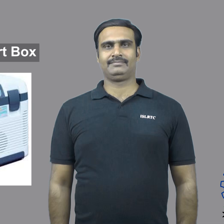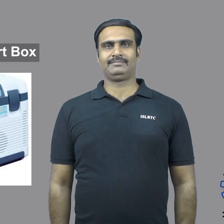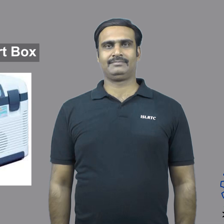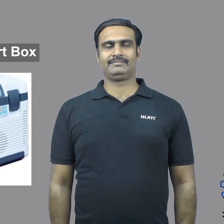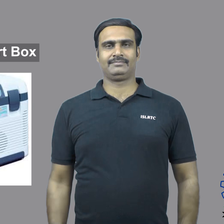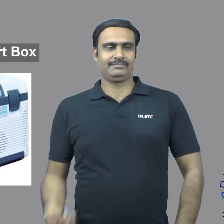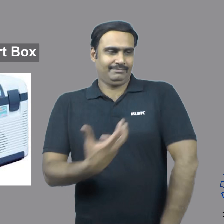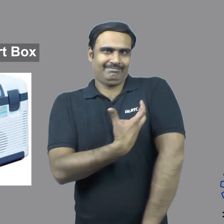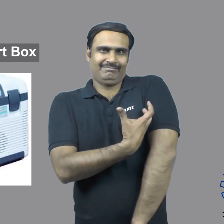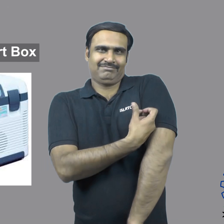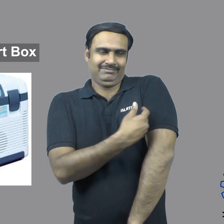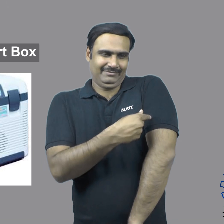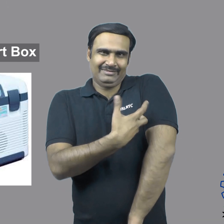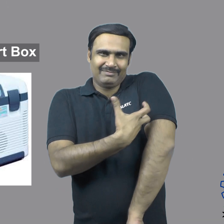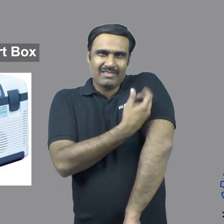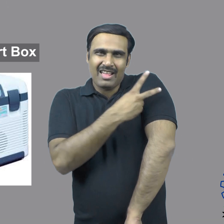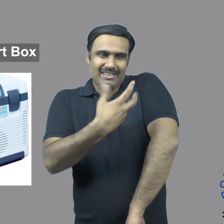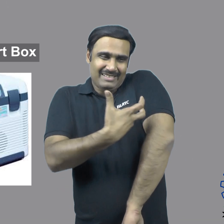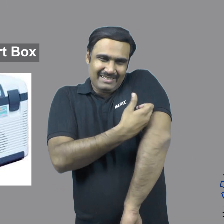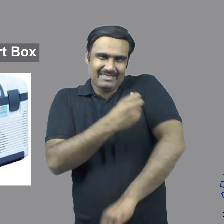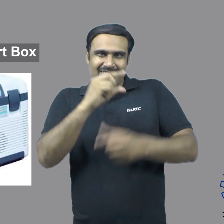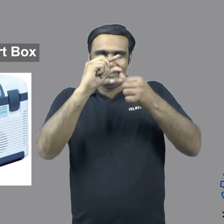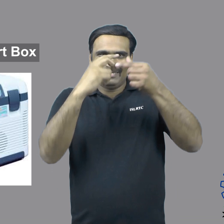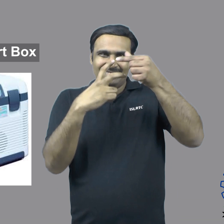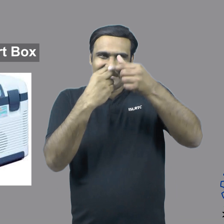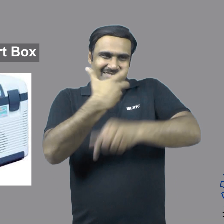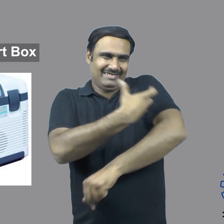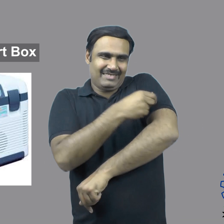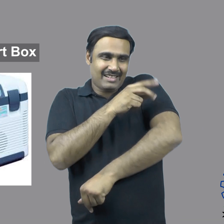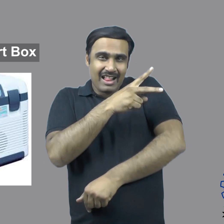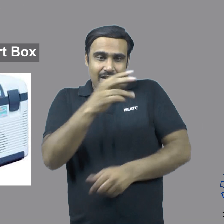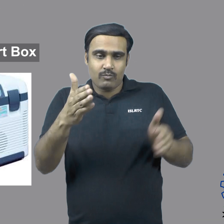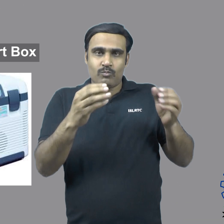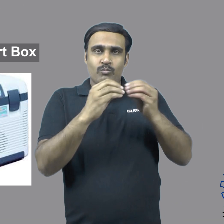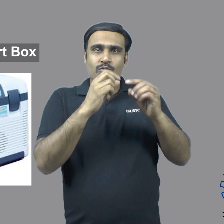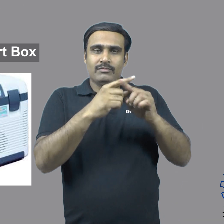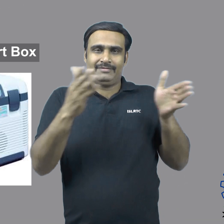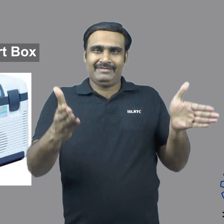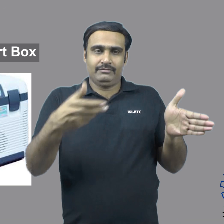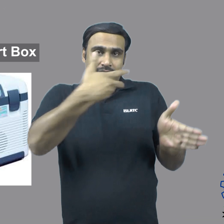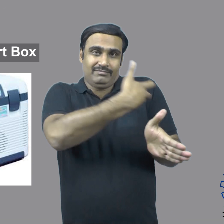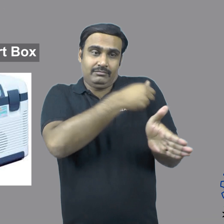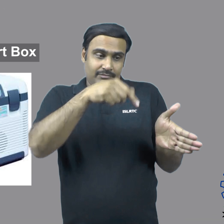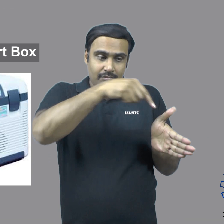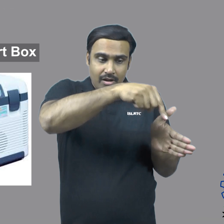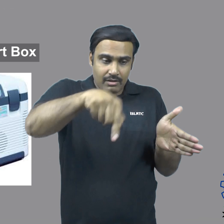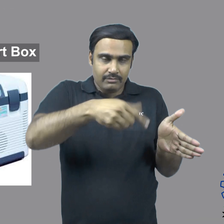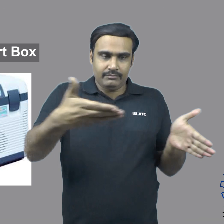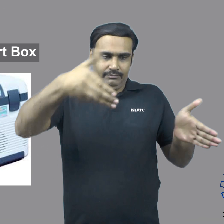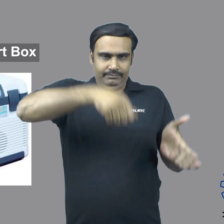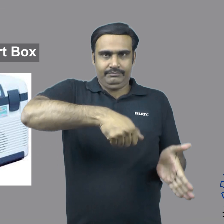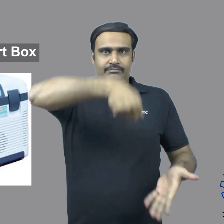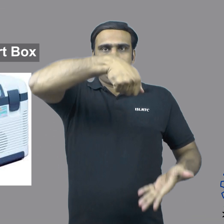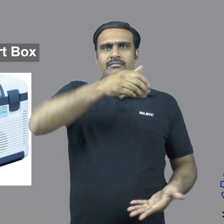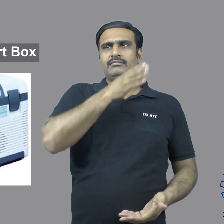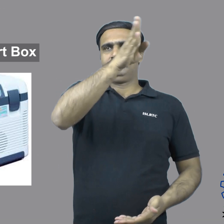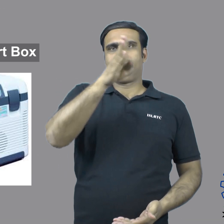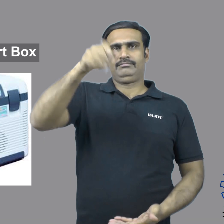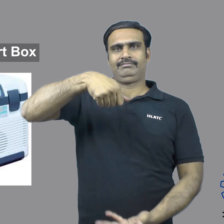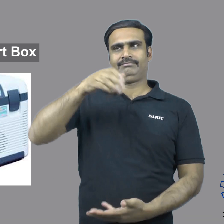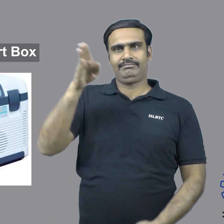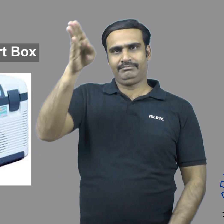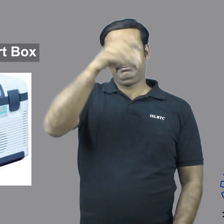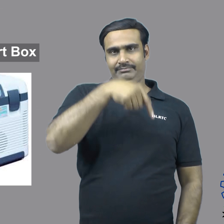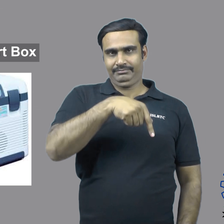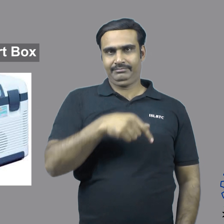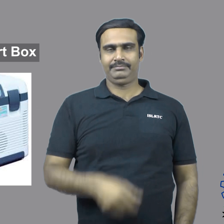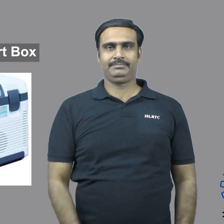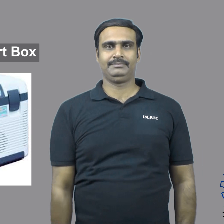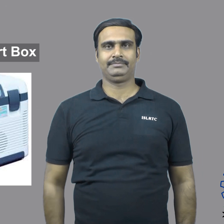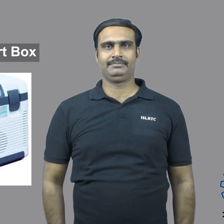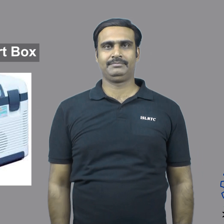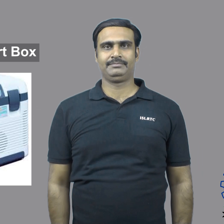Vaccine Transport Box